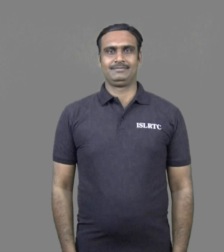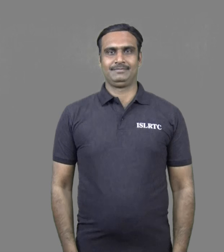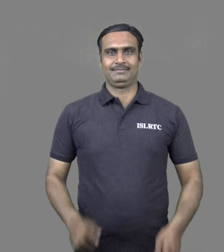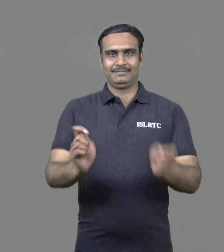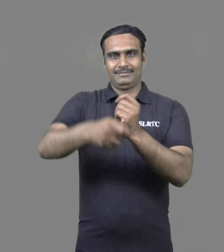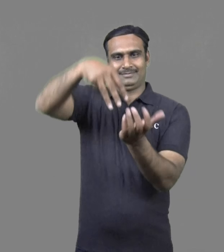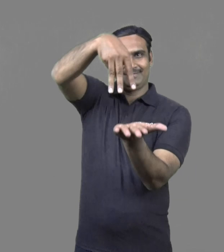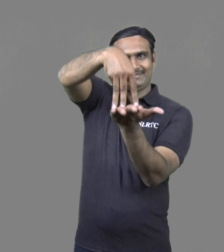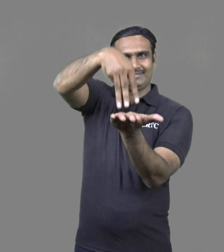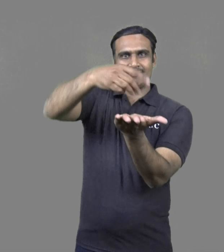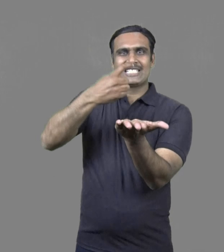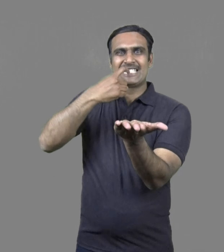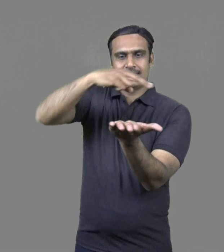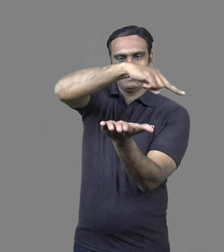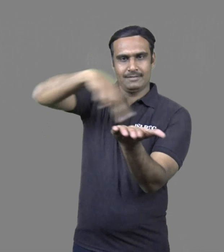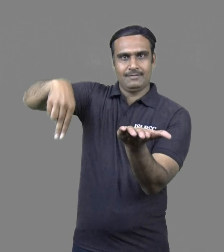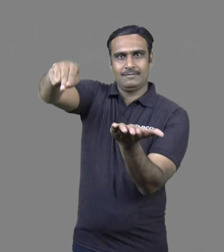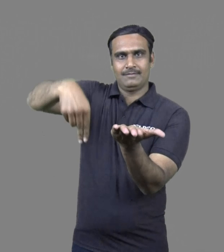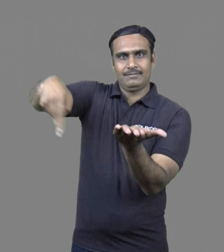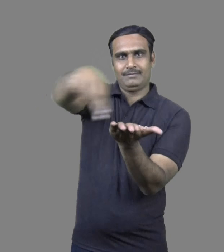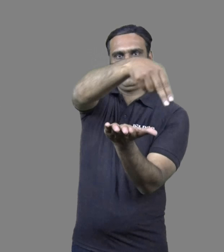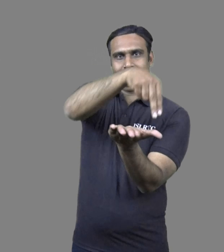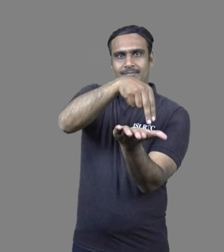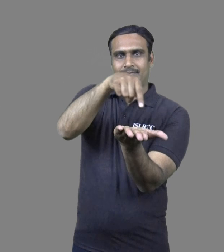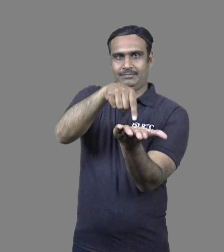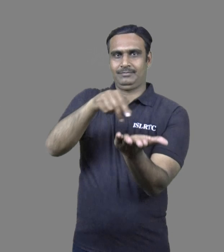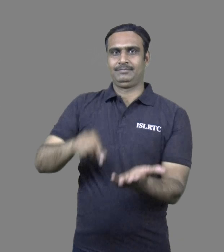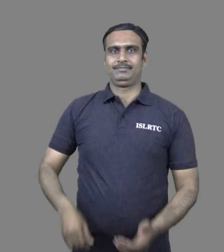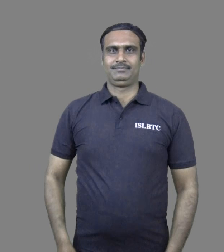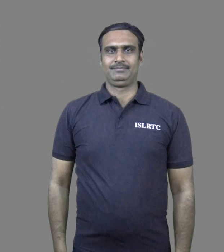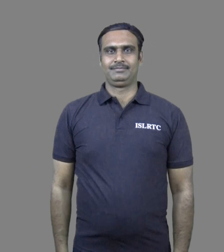Crease